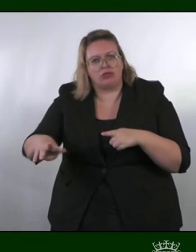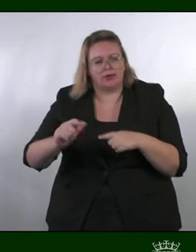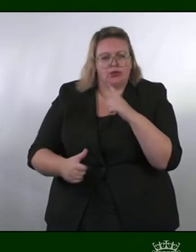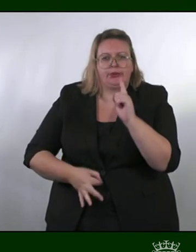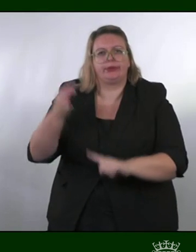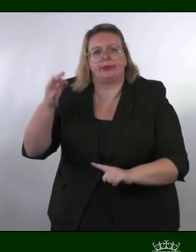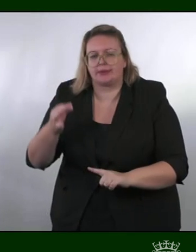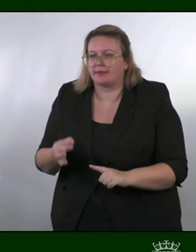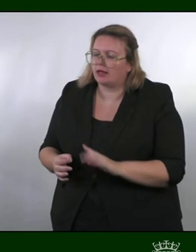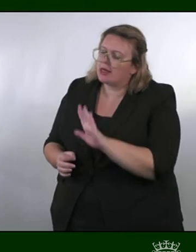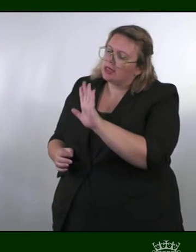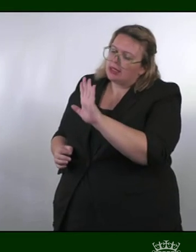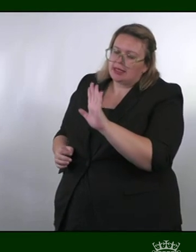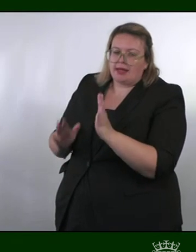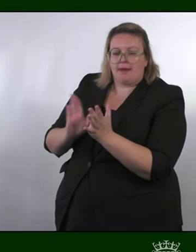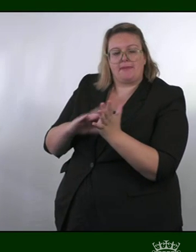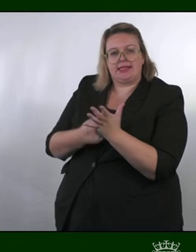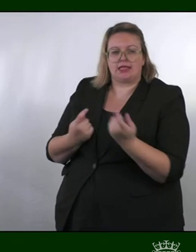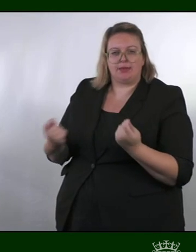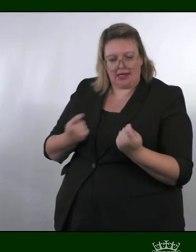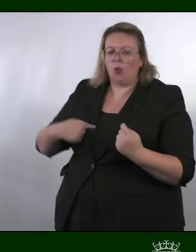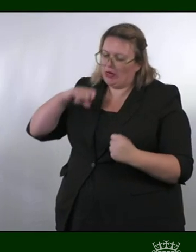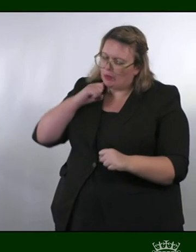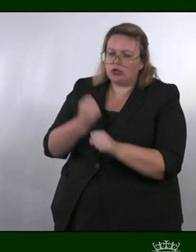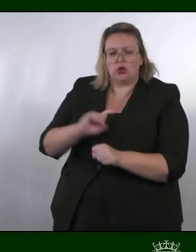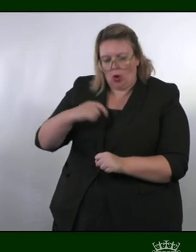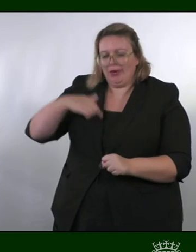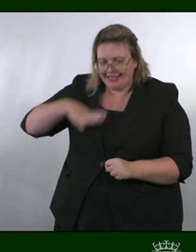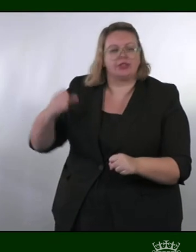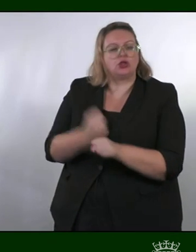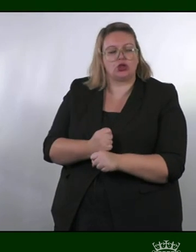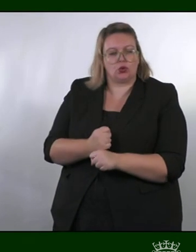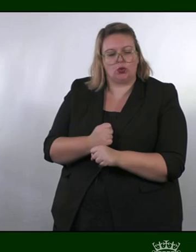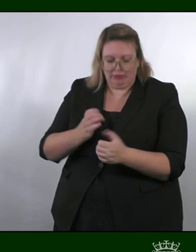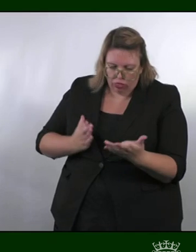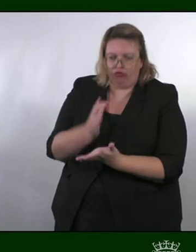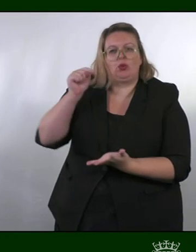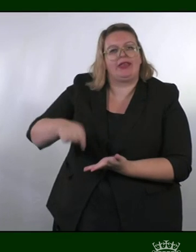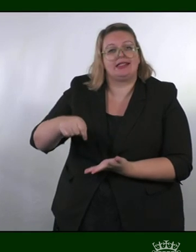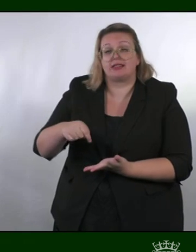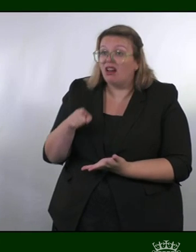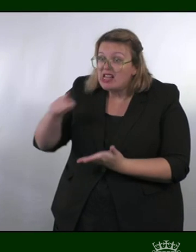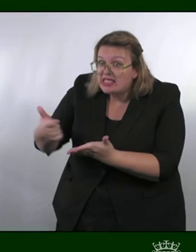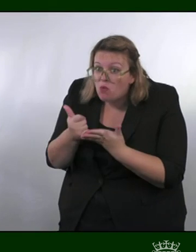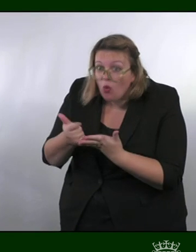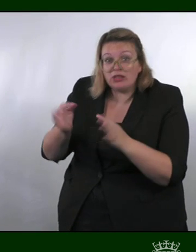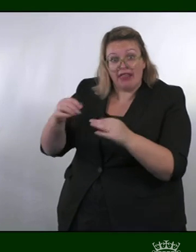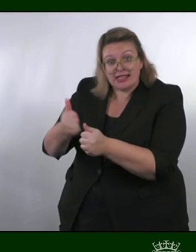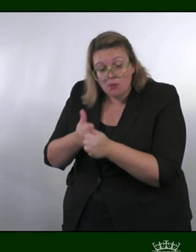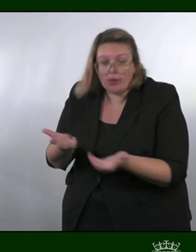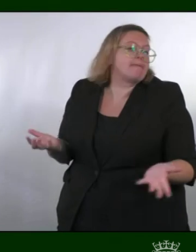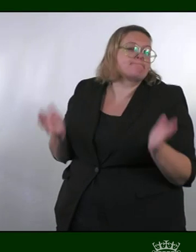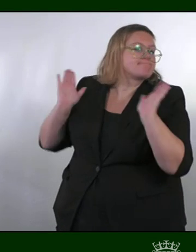We will do whatever it takes to get this country through the crisis, with or without the support of the right hon.